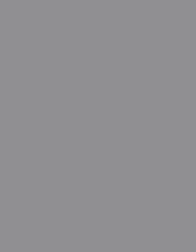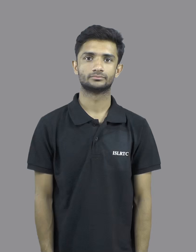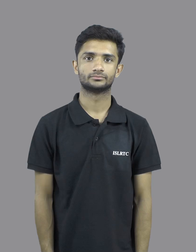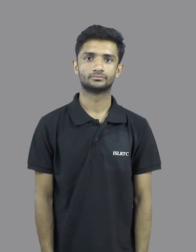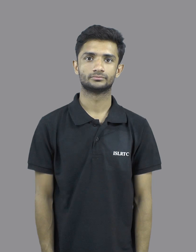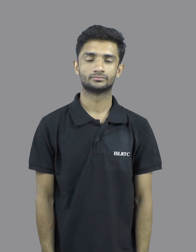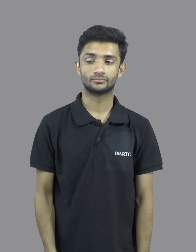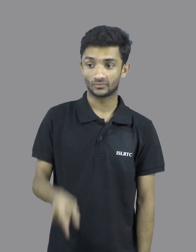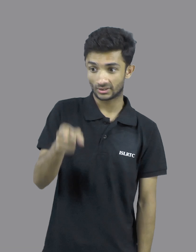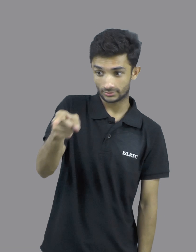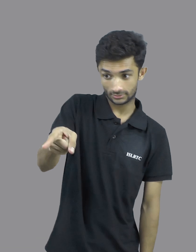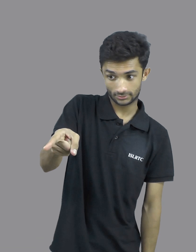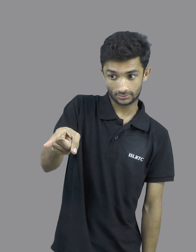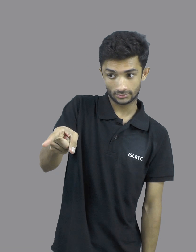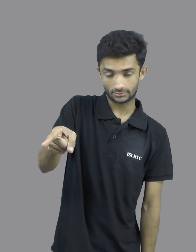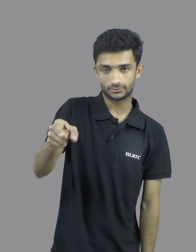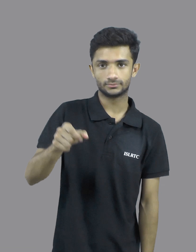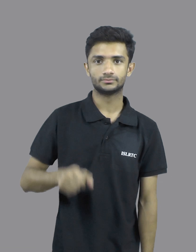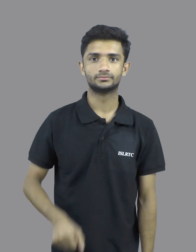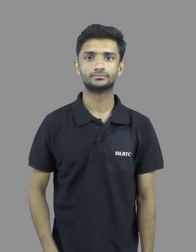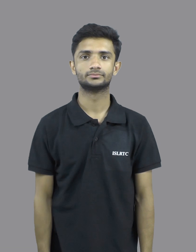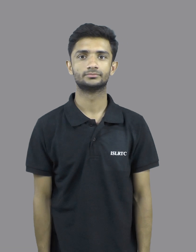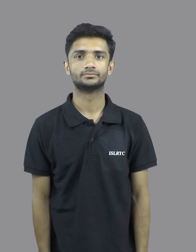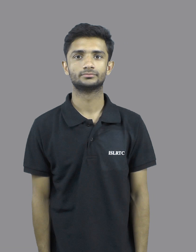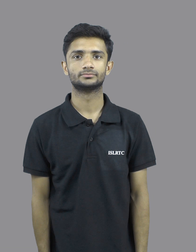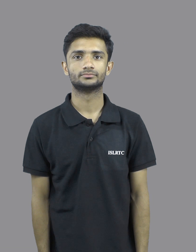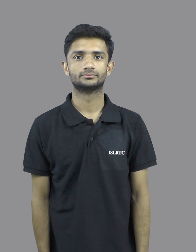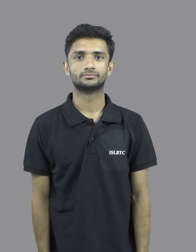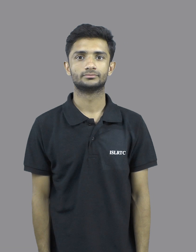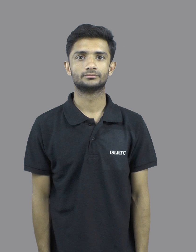That